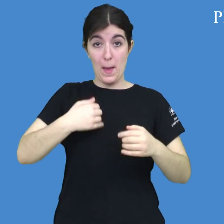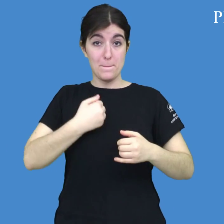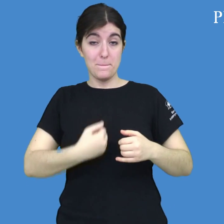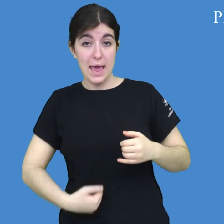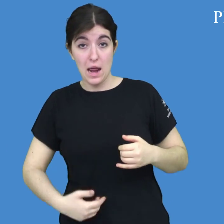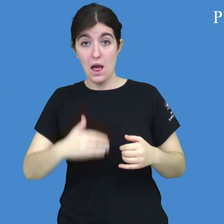vena